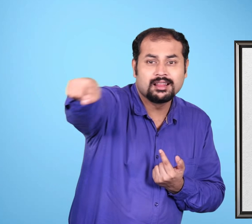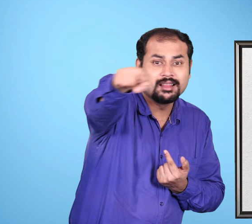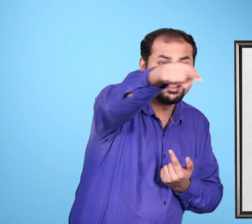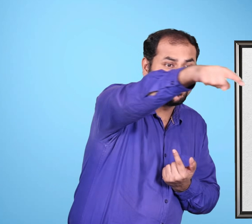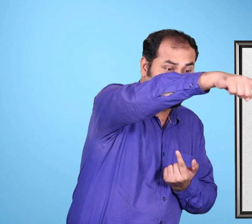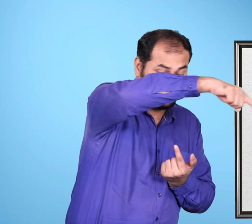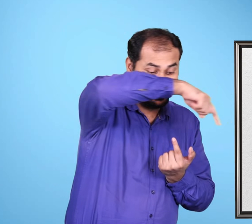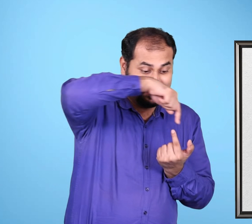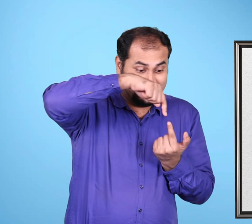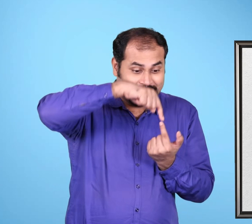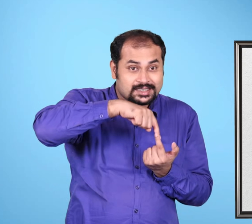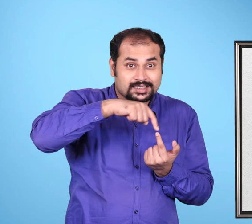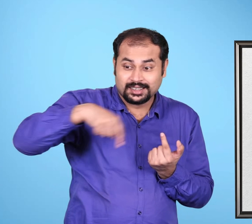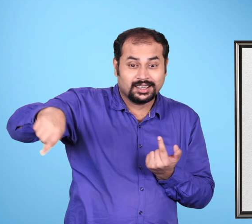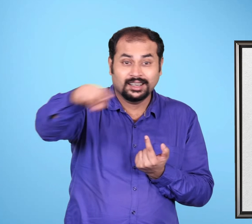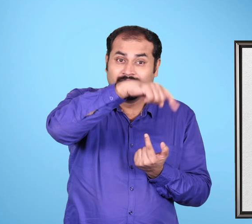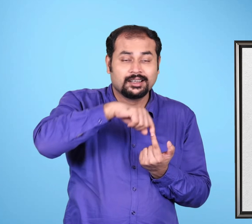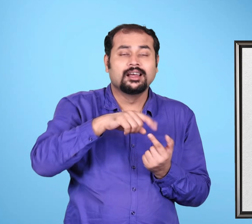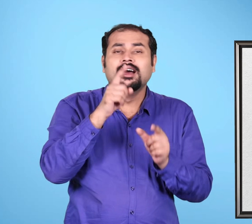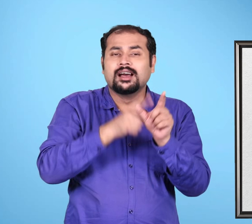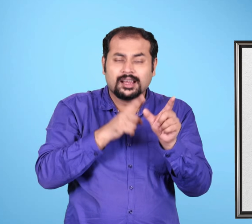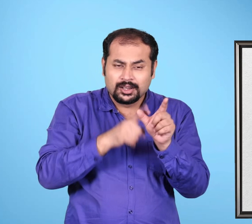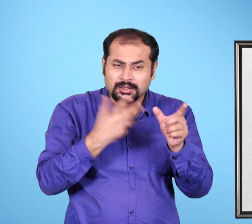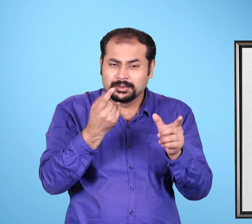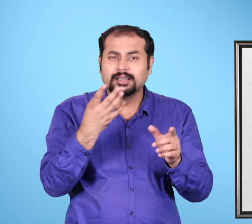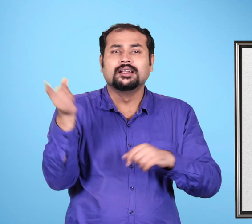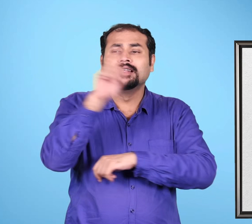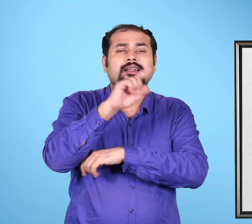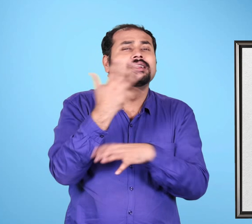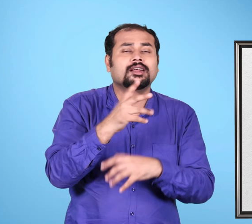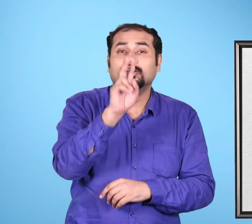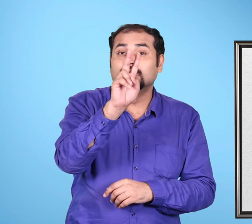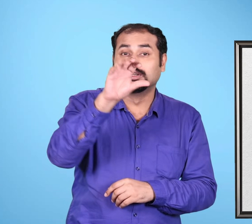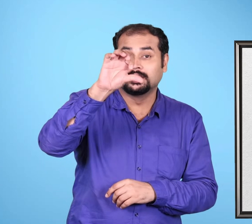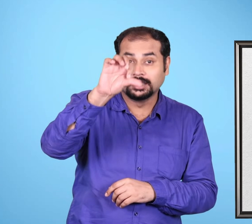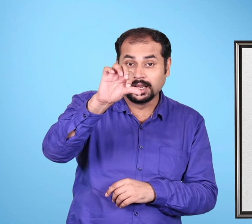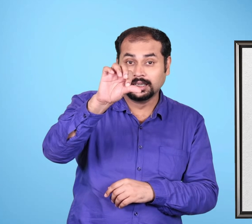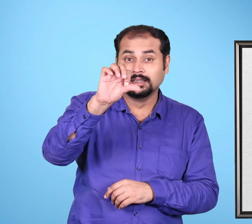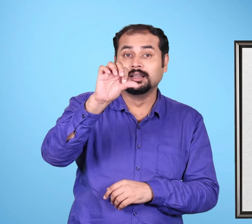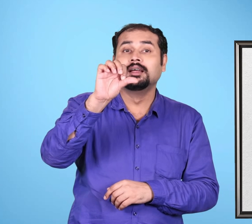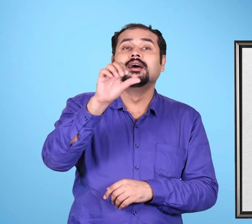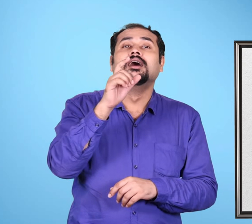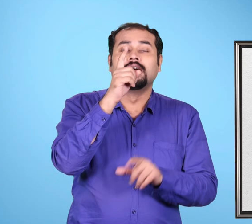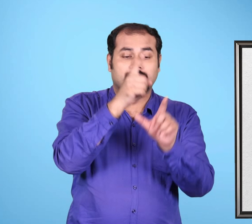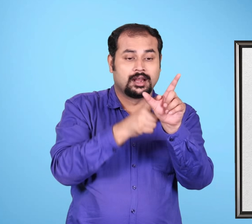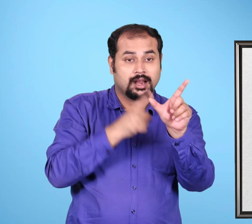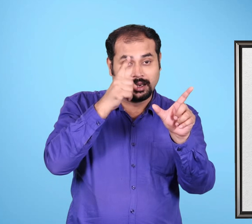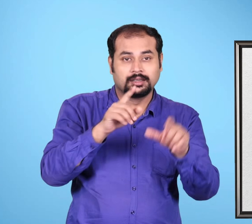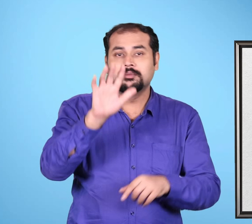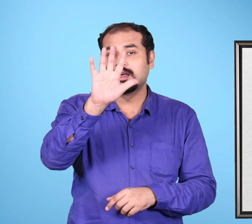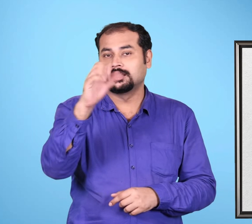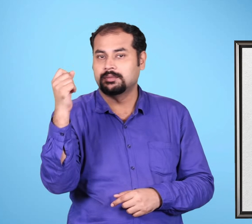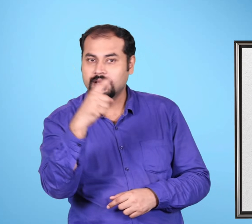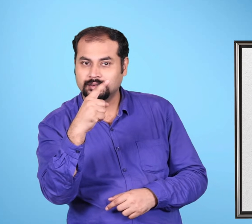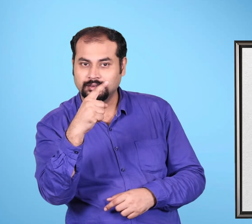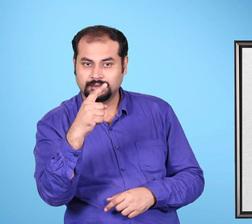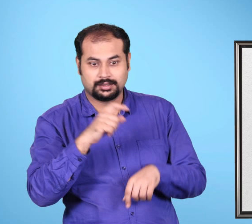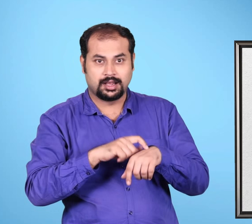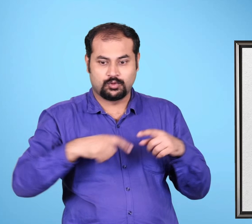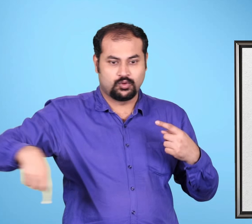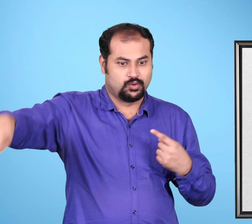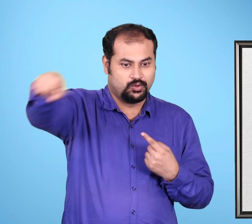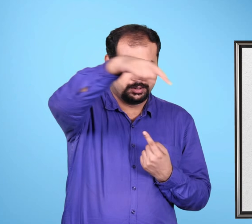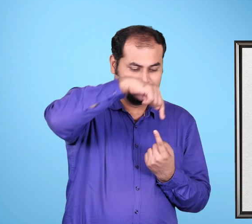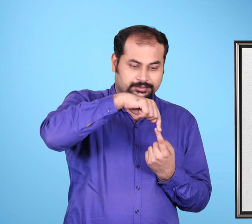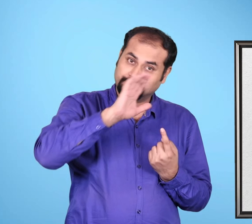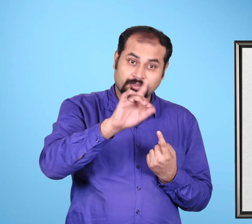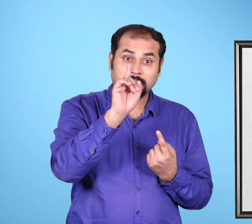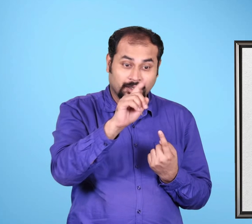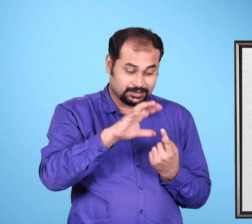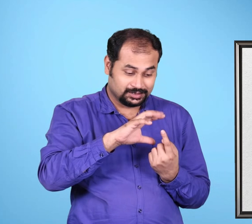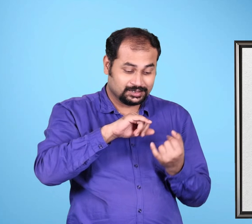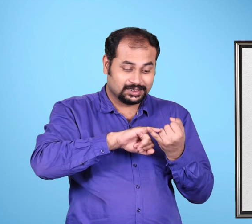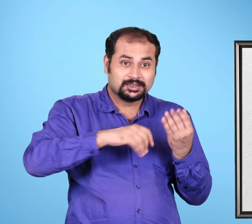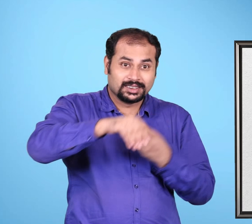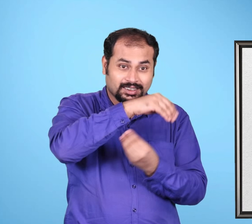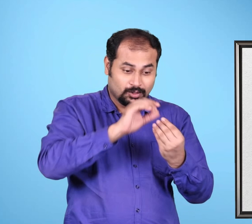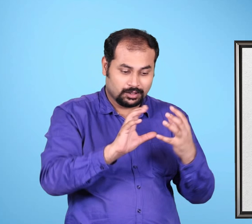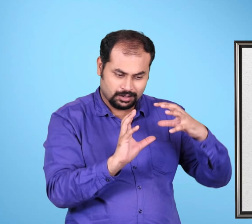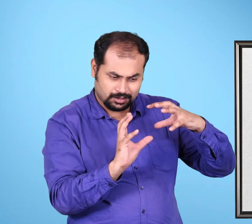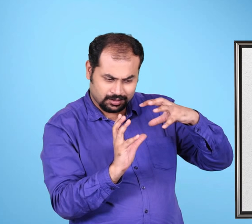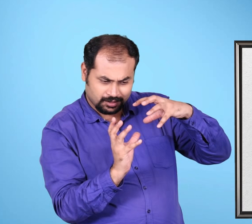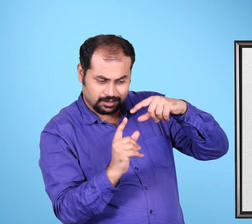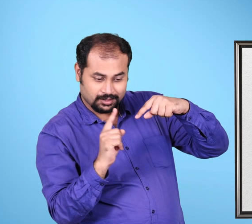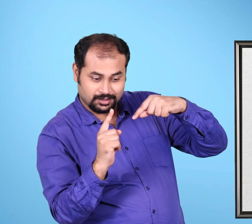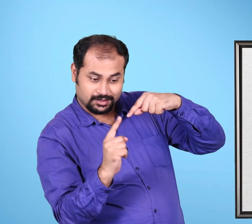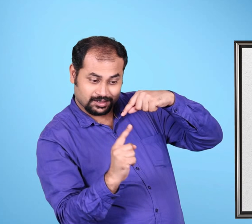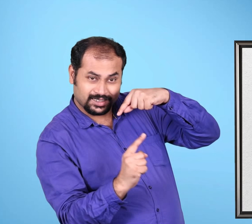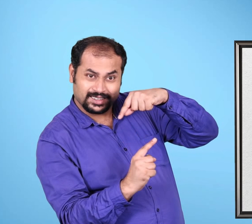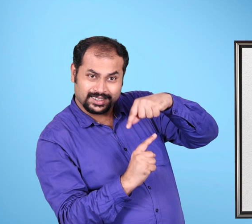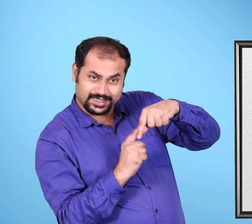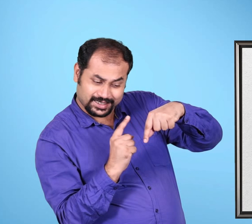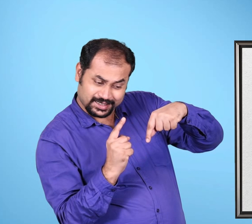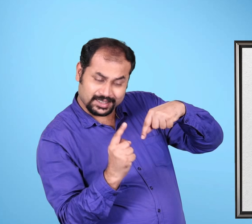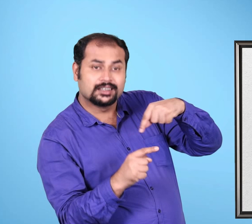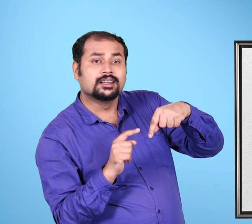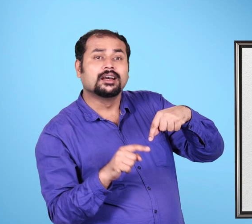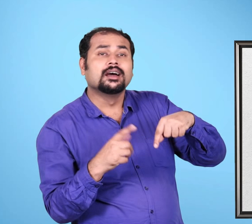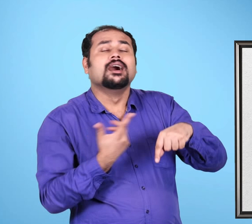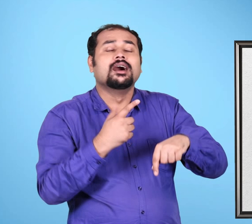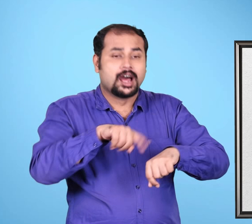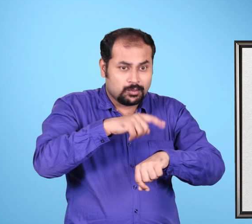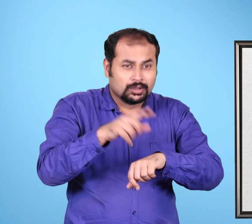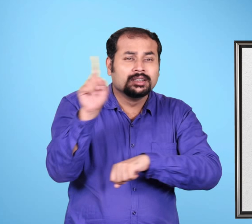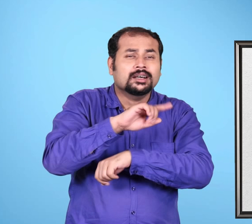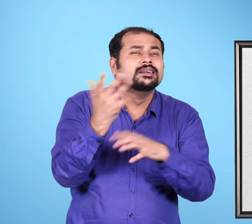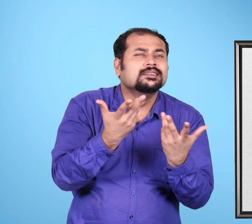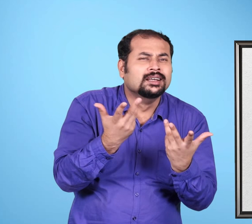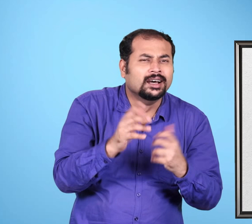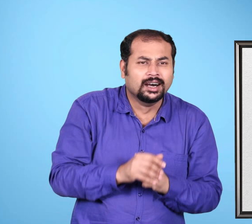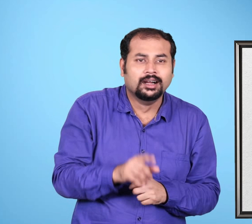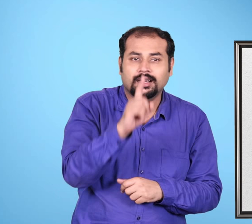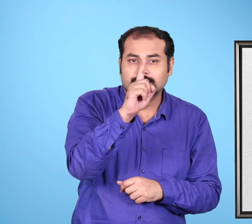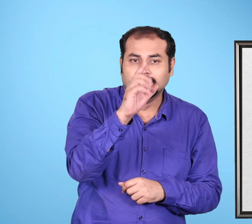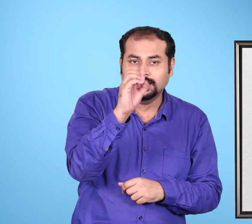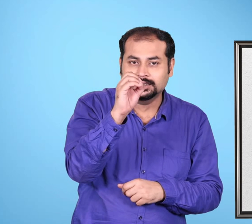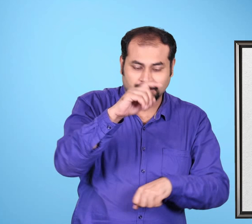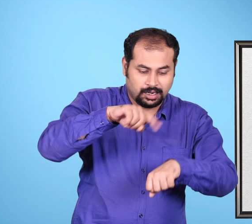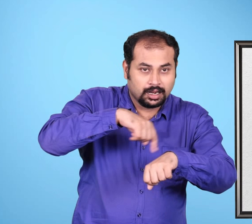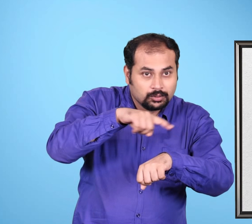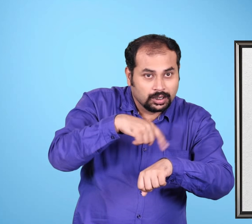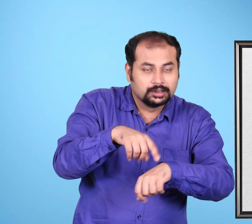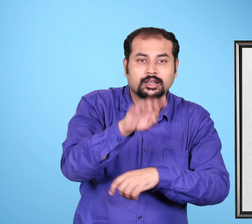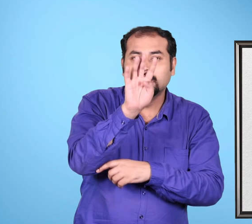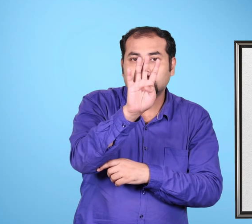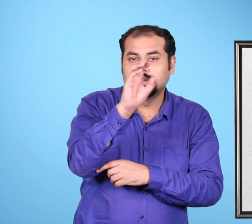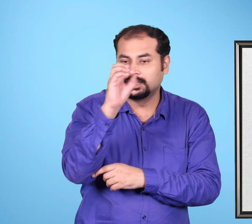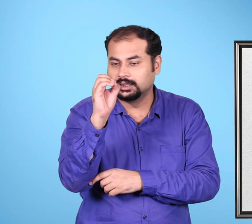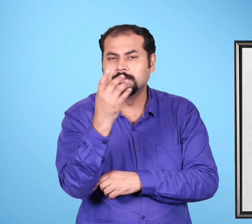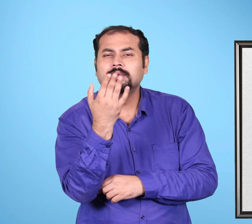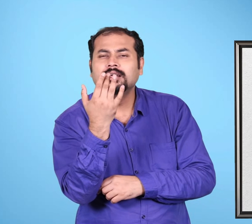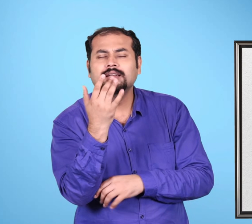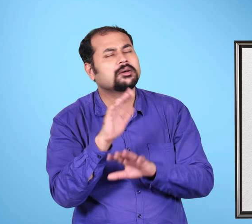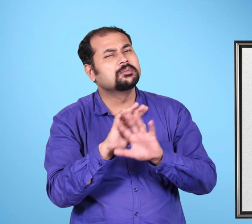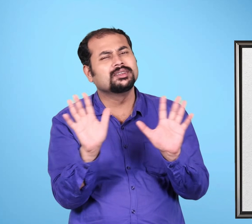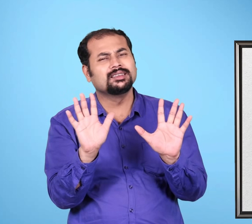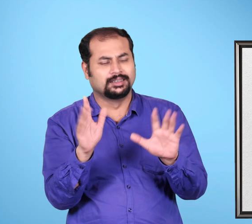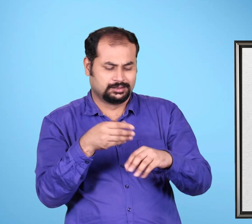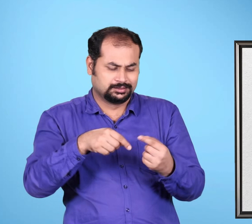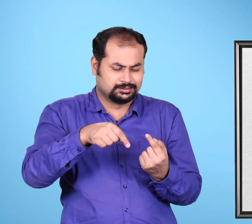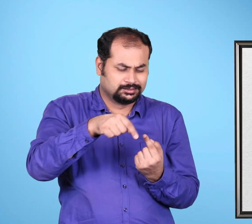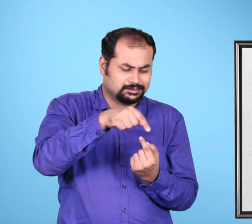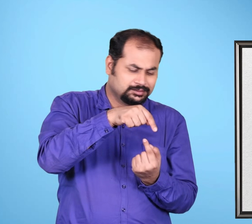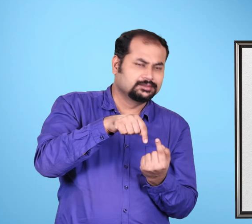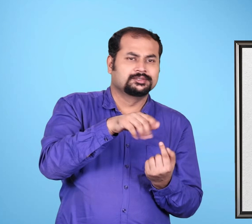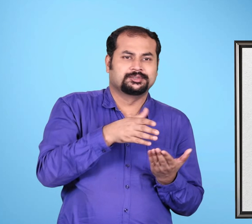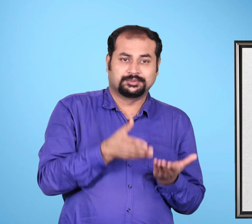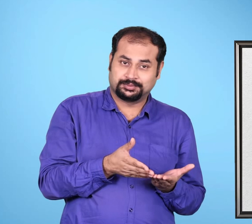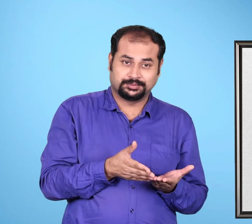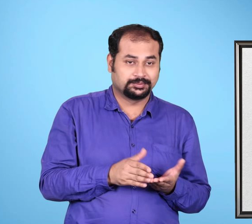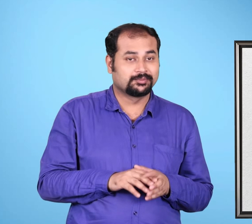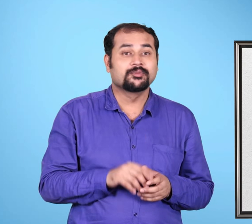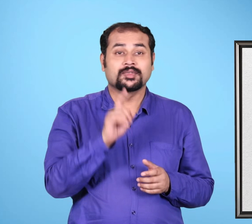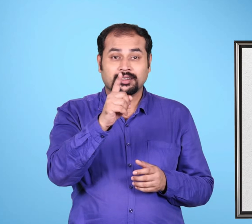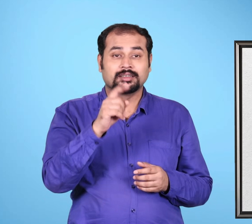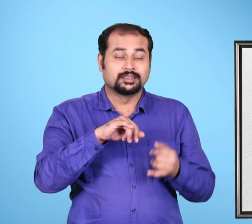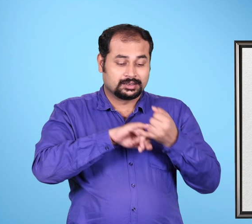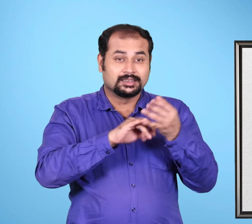to make one revolution around the sun, and 10 hours 40 mins for one rotation on its axis.